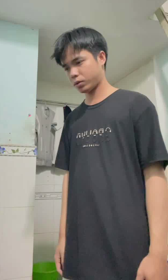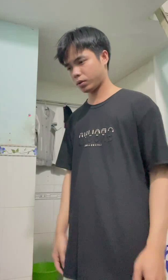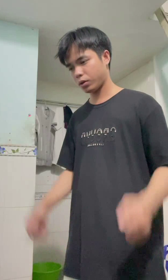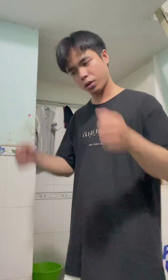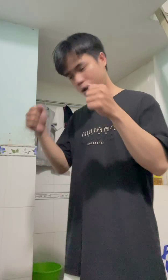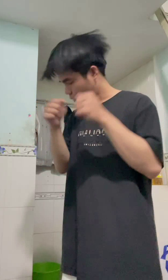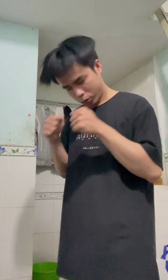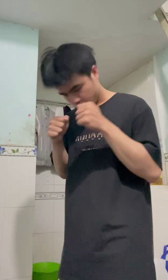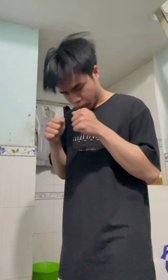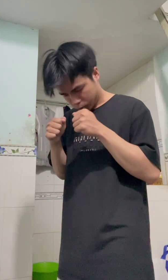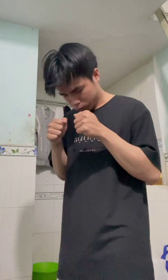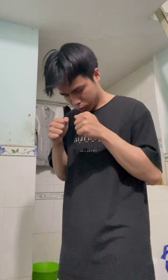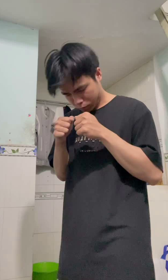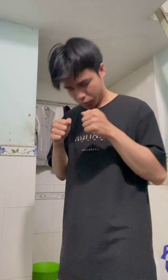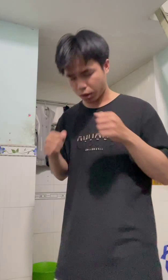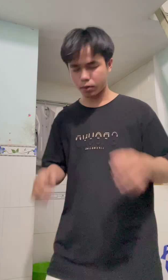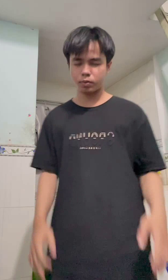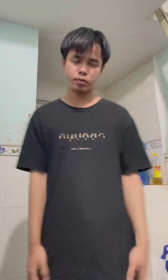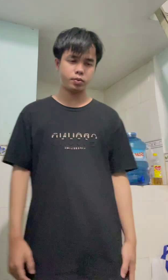lanh